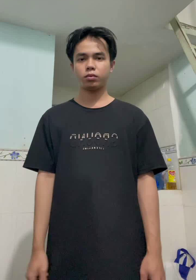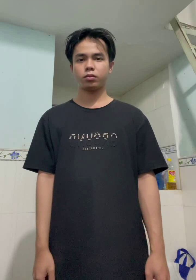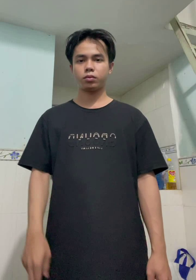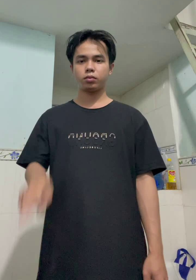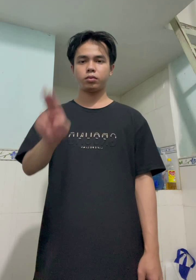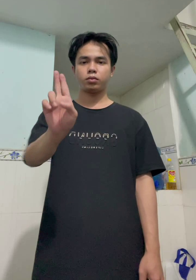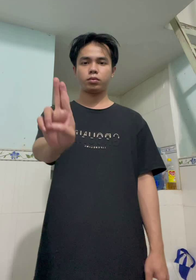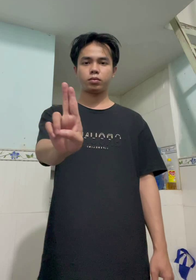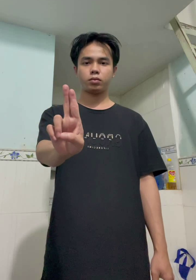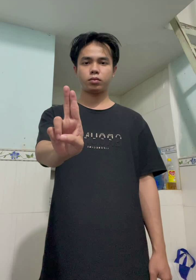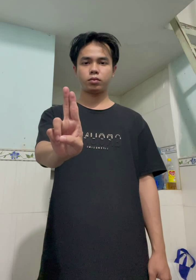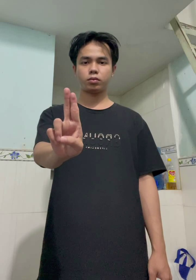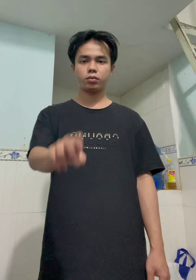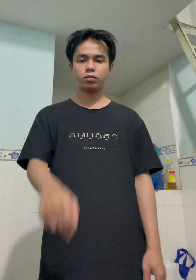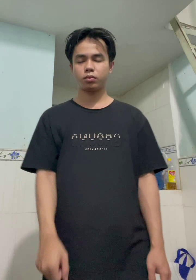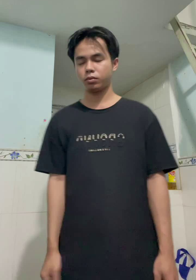u